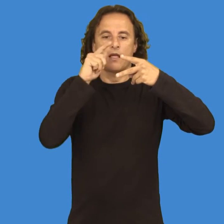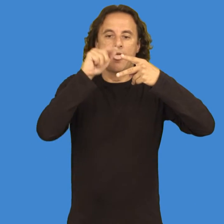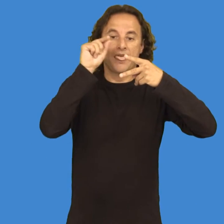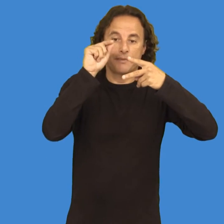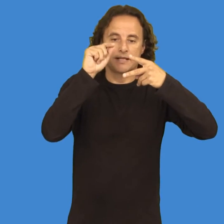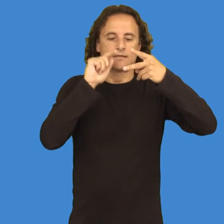diabetes